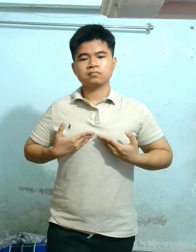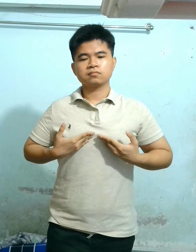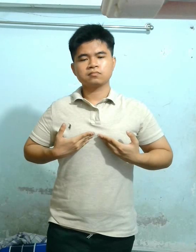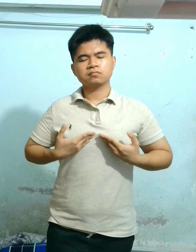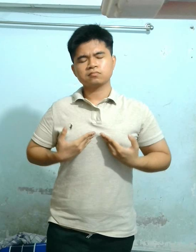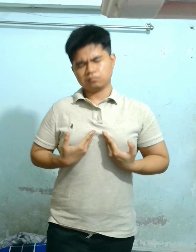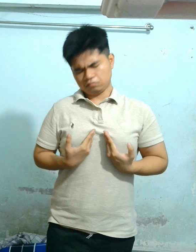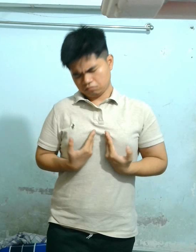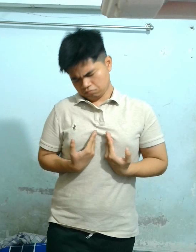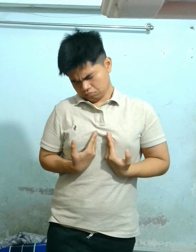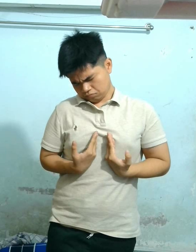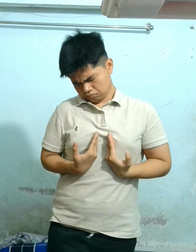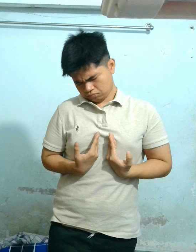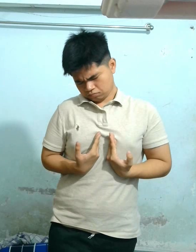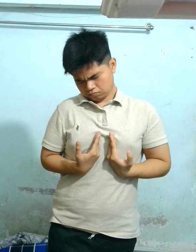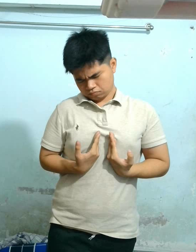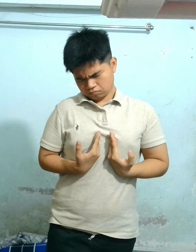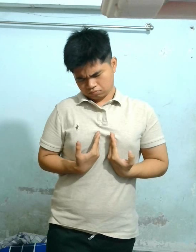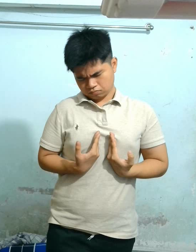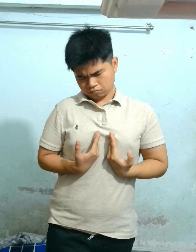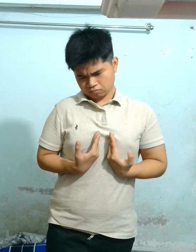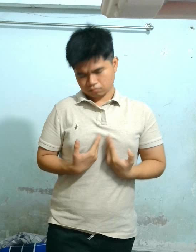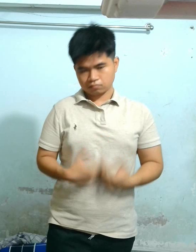met moi